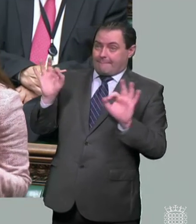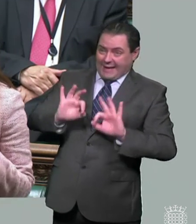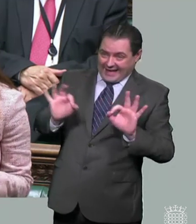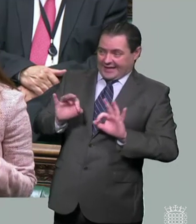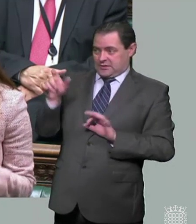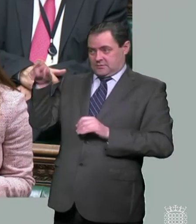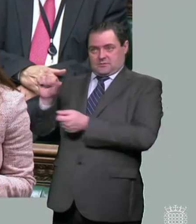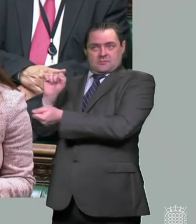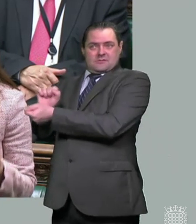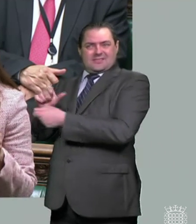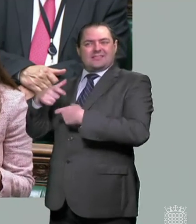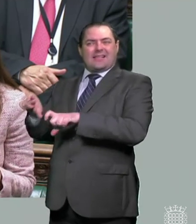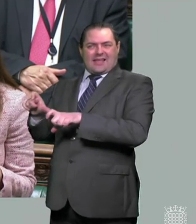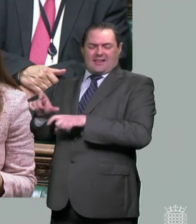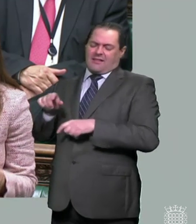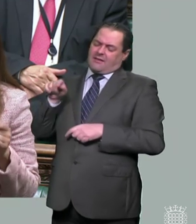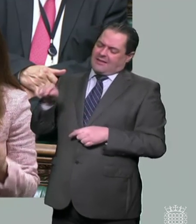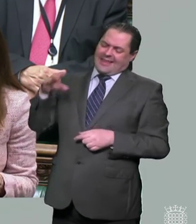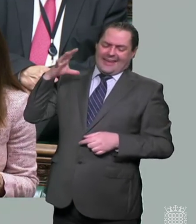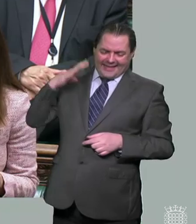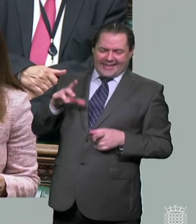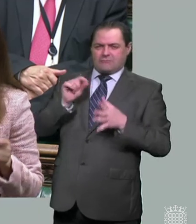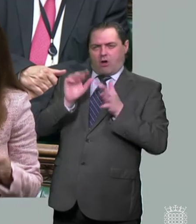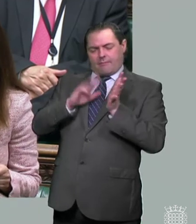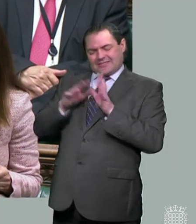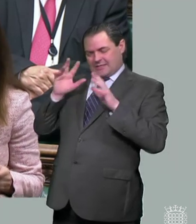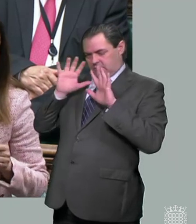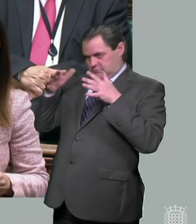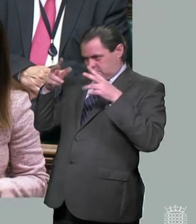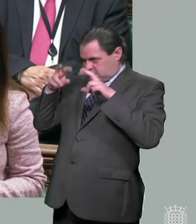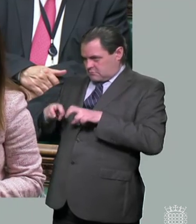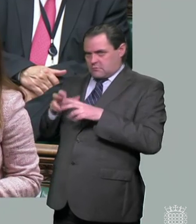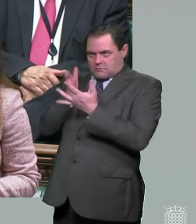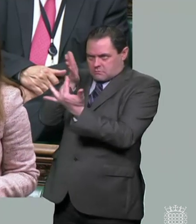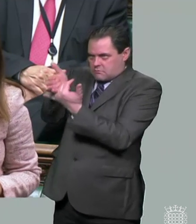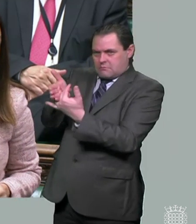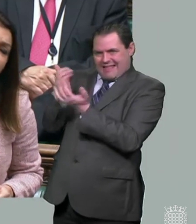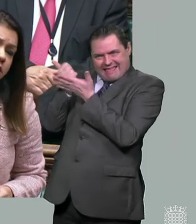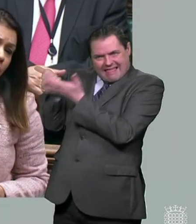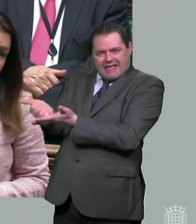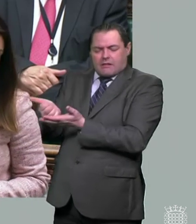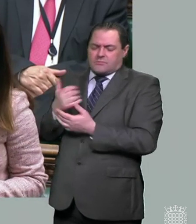The case urgently needs the Prime Minister’s attention and personal intervention, so may I ask the Prime Minister